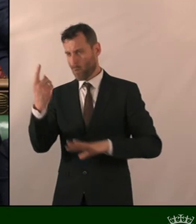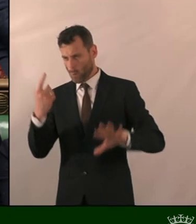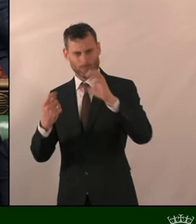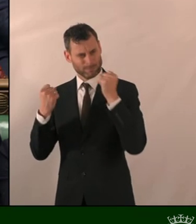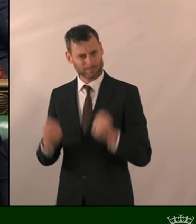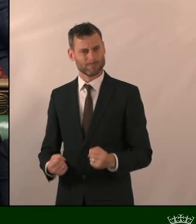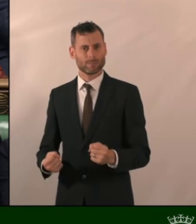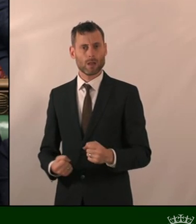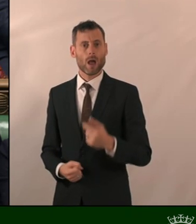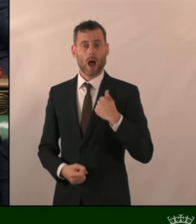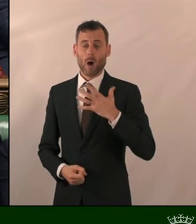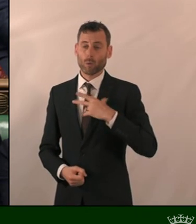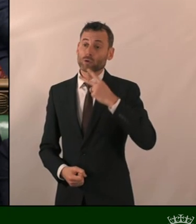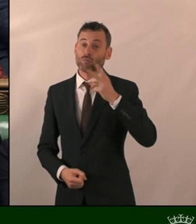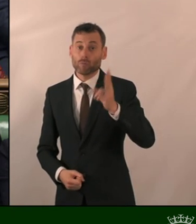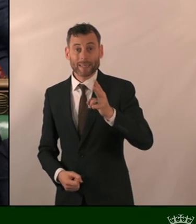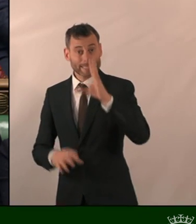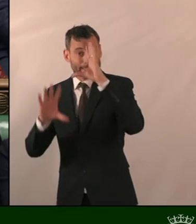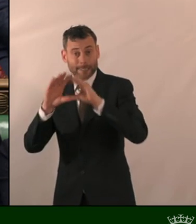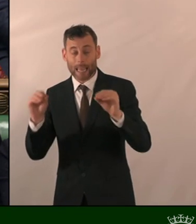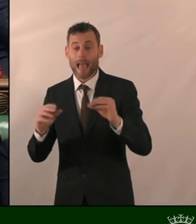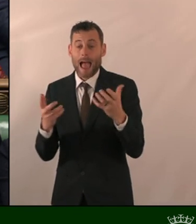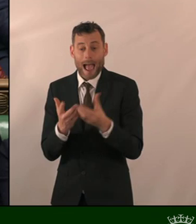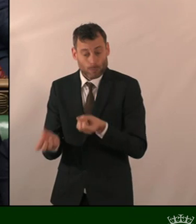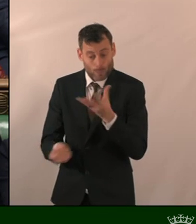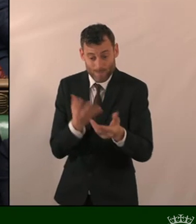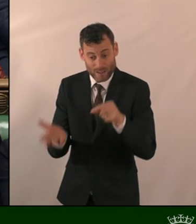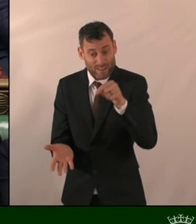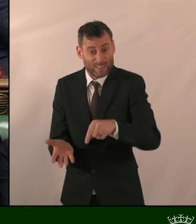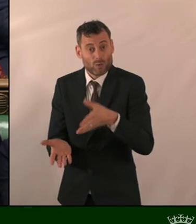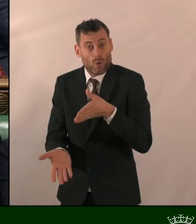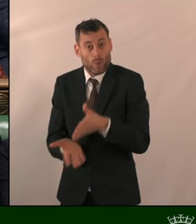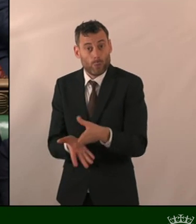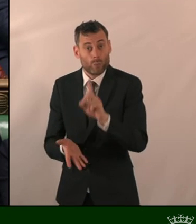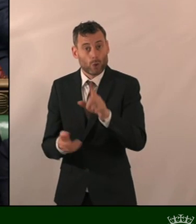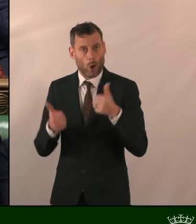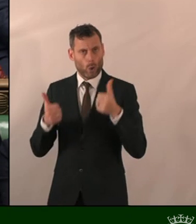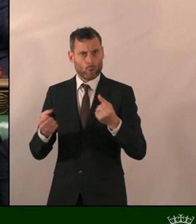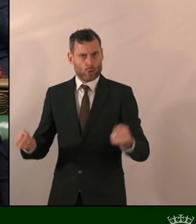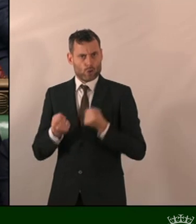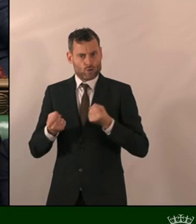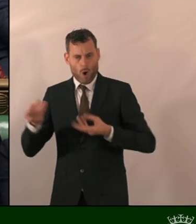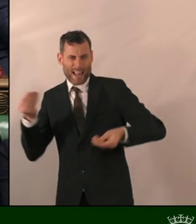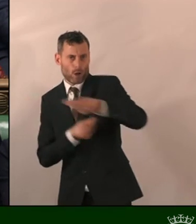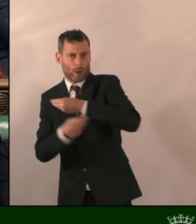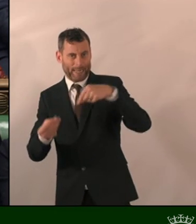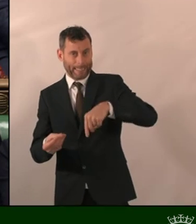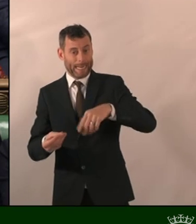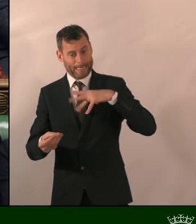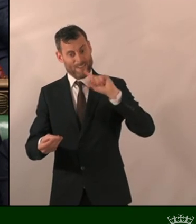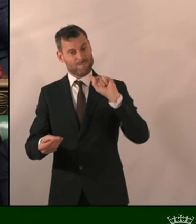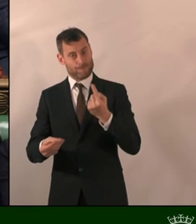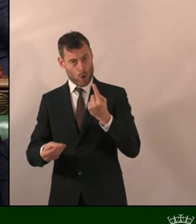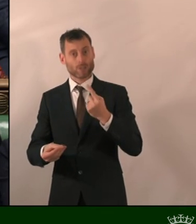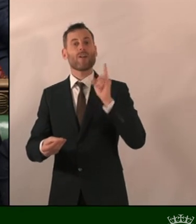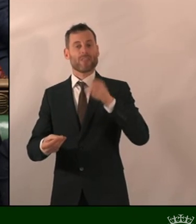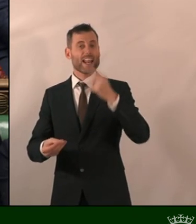Let me repeat this point to the House: there is only one way we can fund and achieve this aim, and that is to have a strong and dynamic economy.